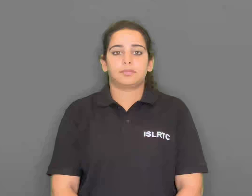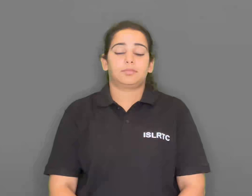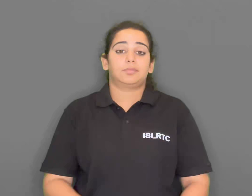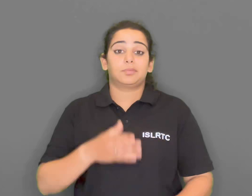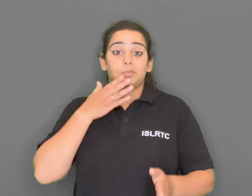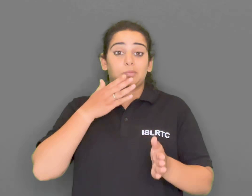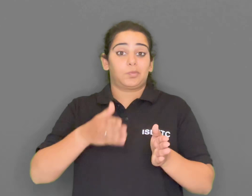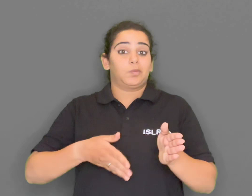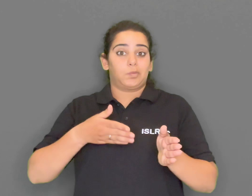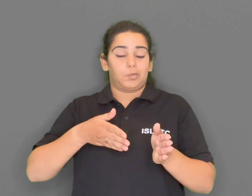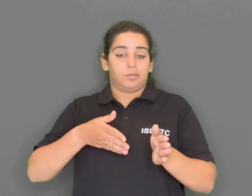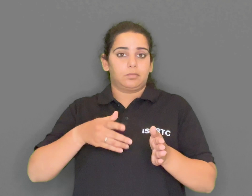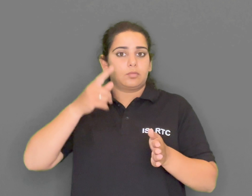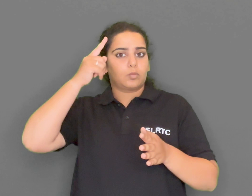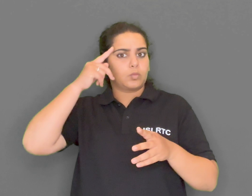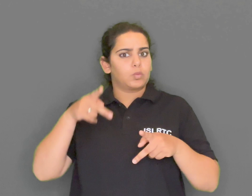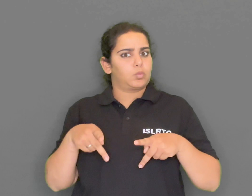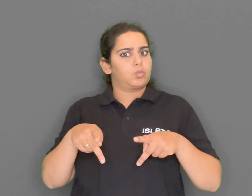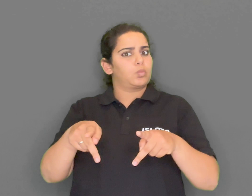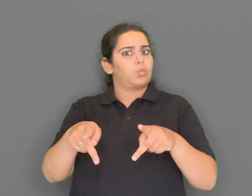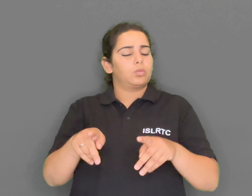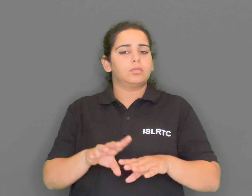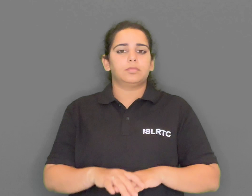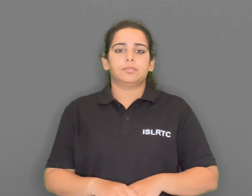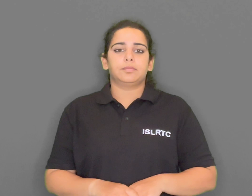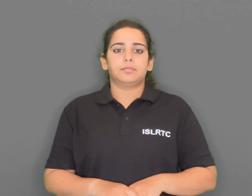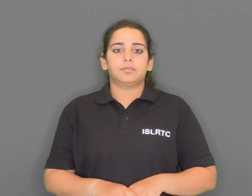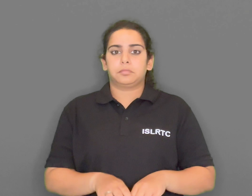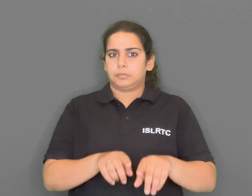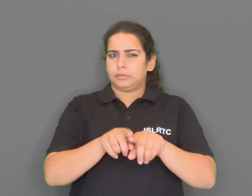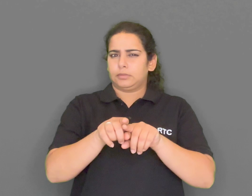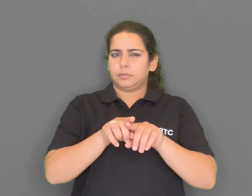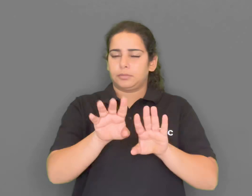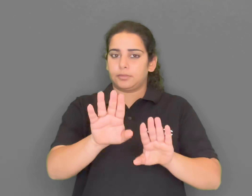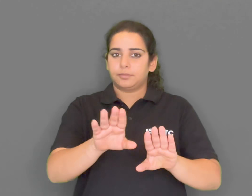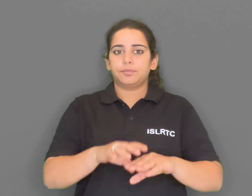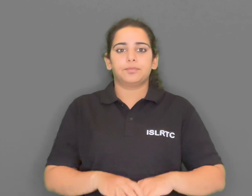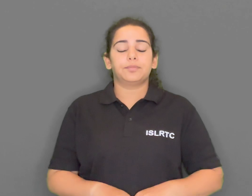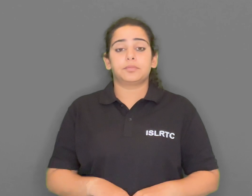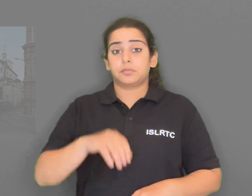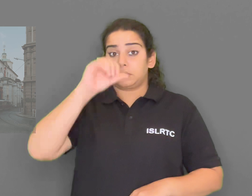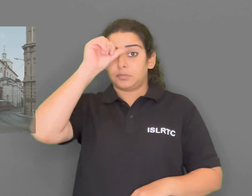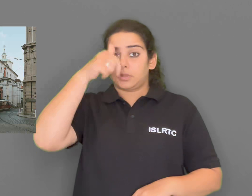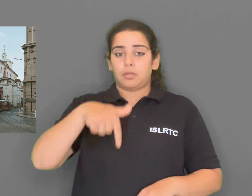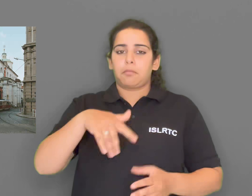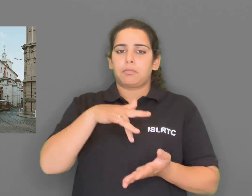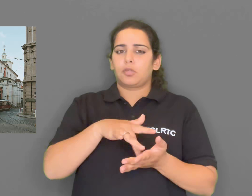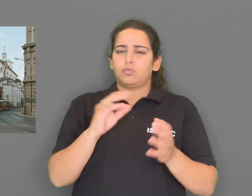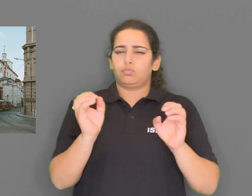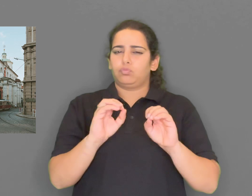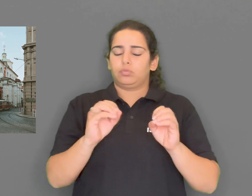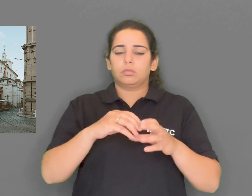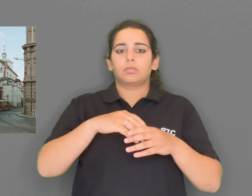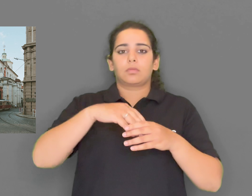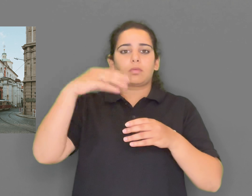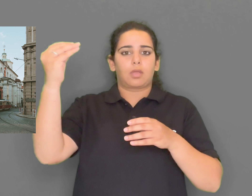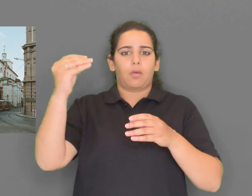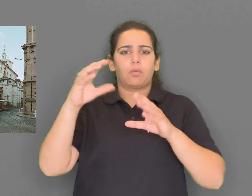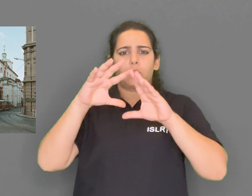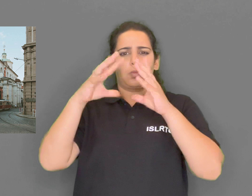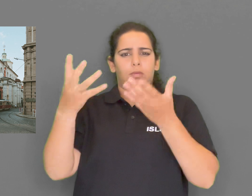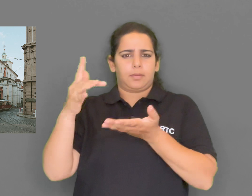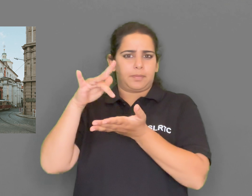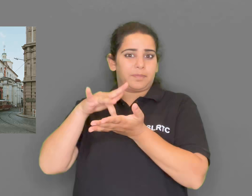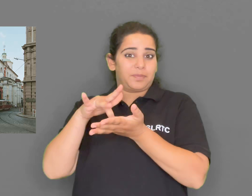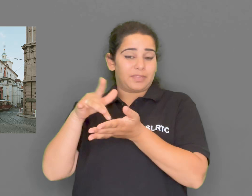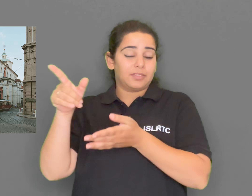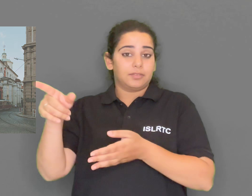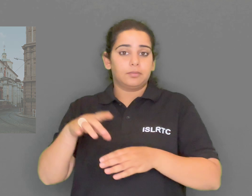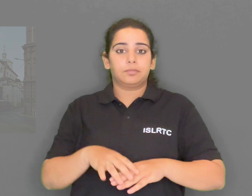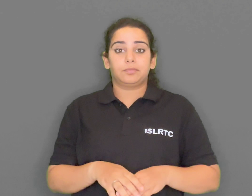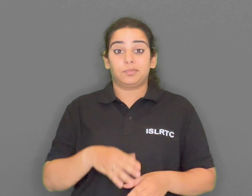Tram A vehicle that runs on rails and is often propelled by electricity